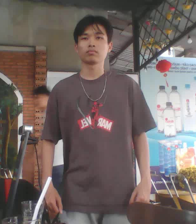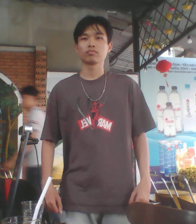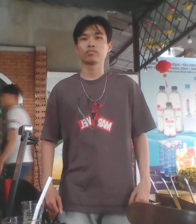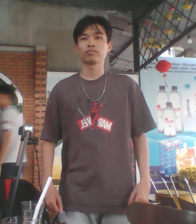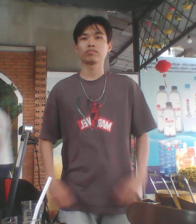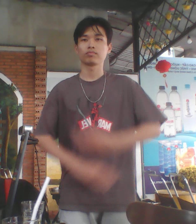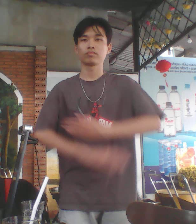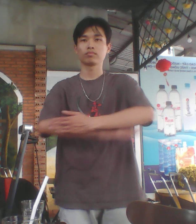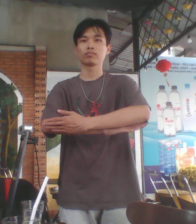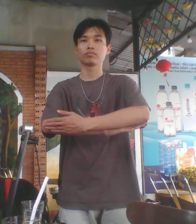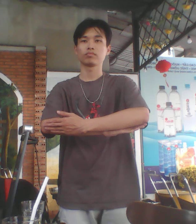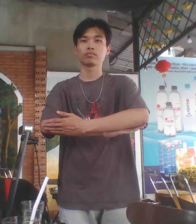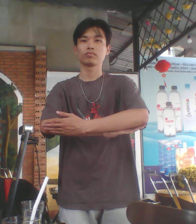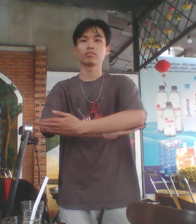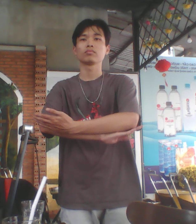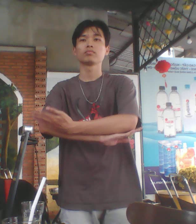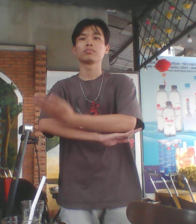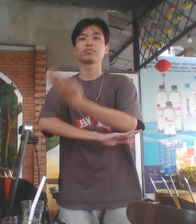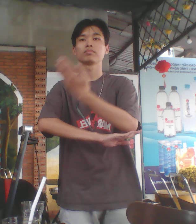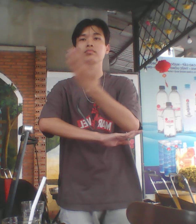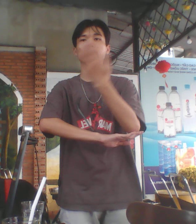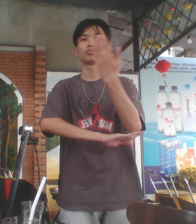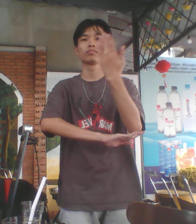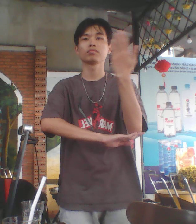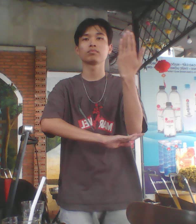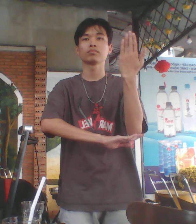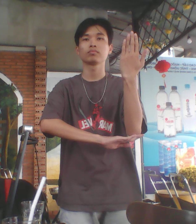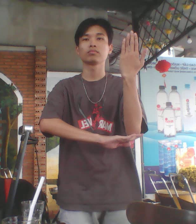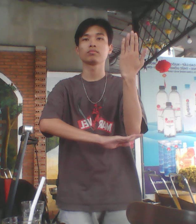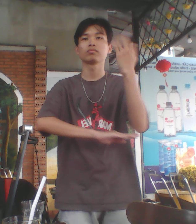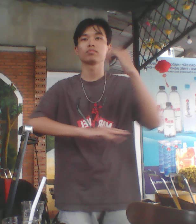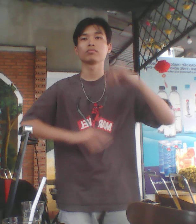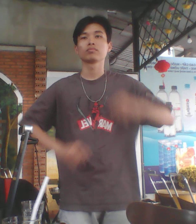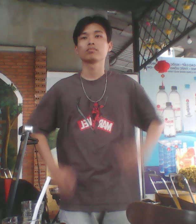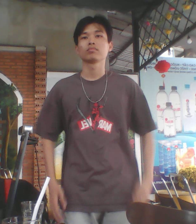buổi sáng